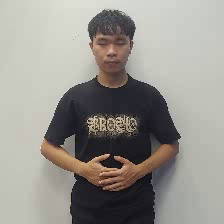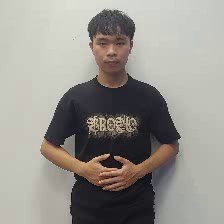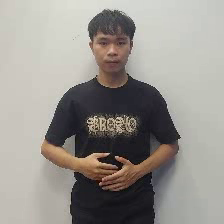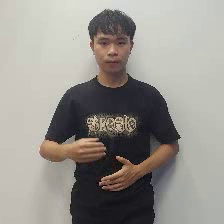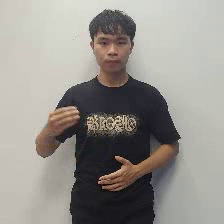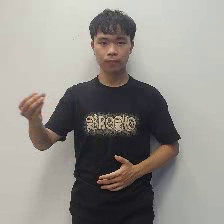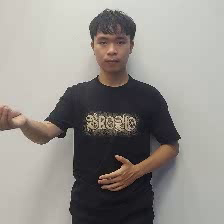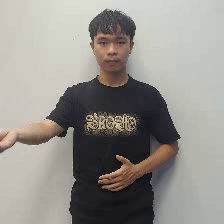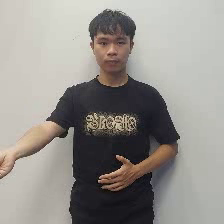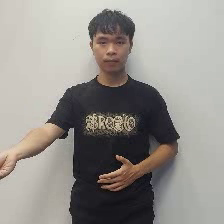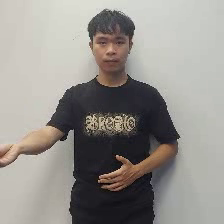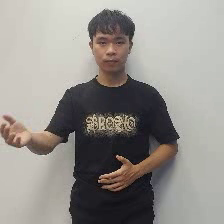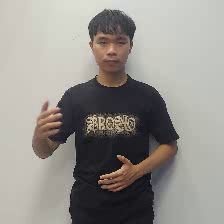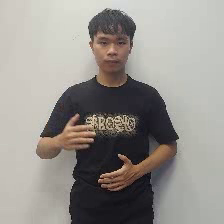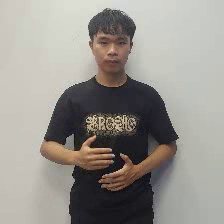Mua